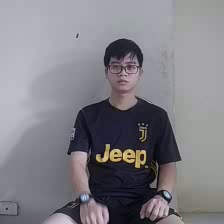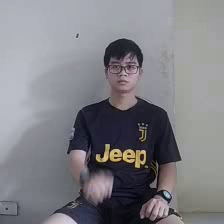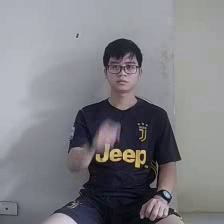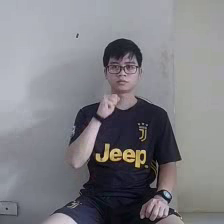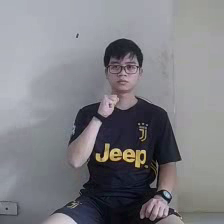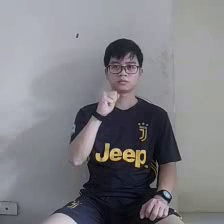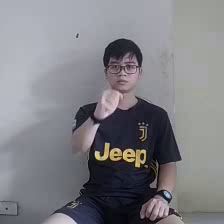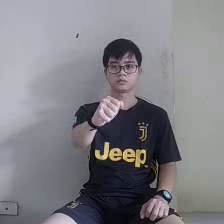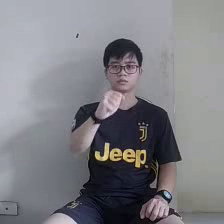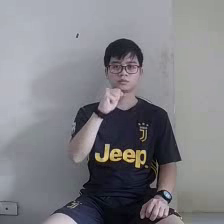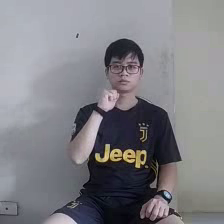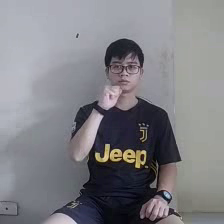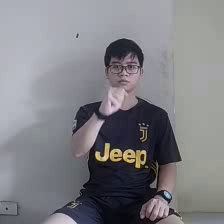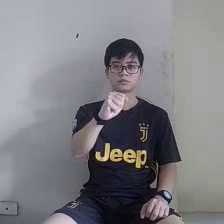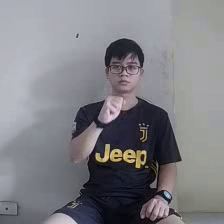Phỏng vấn